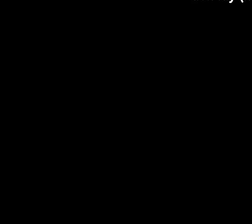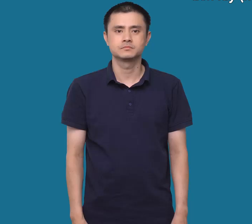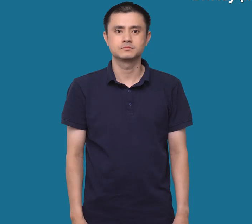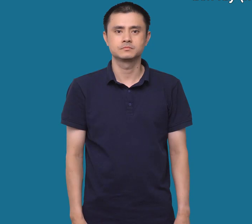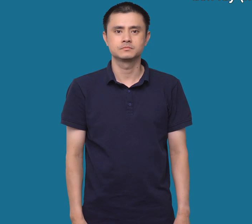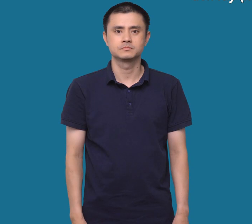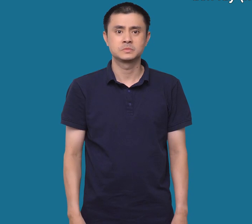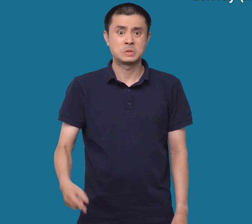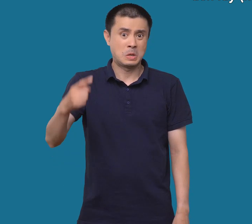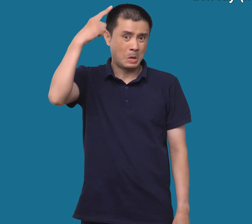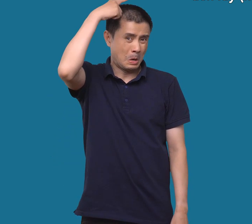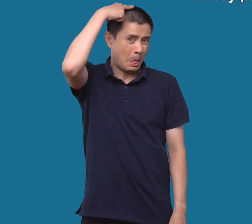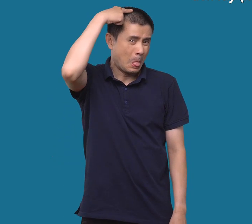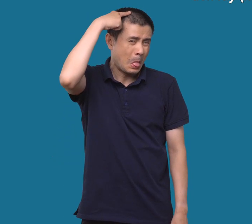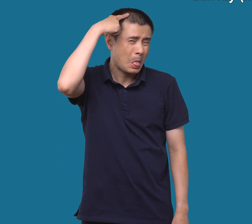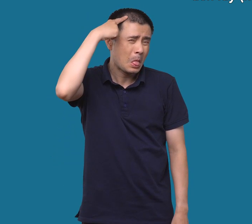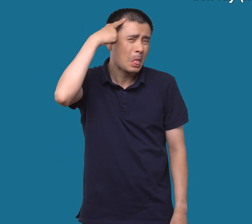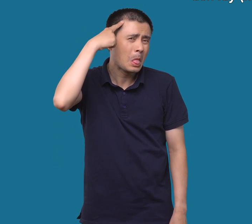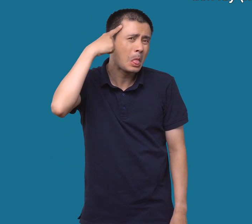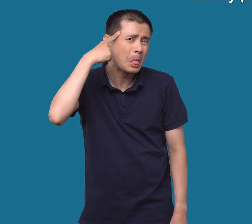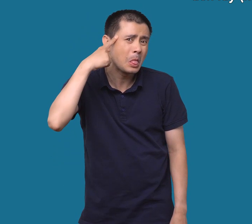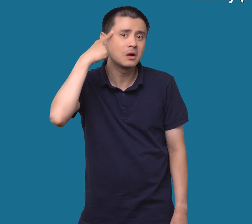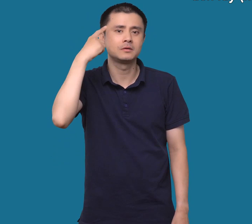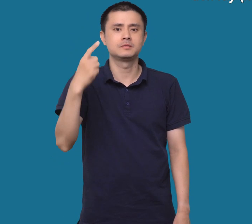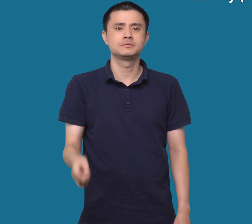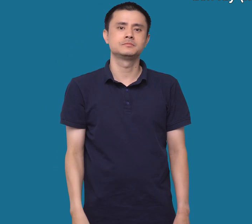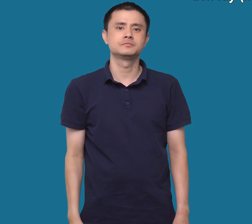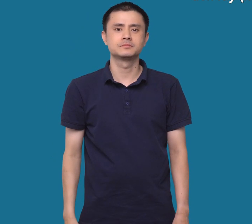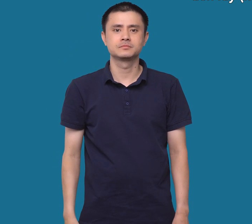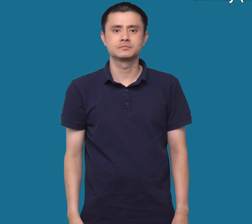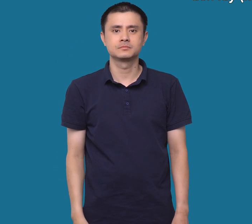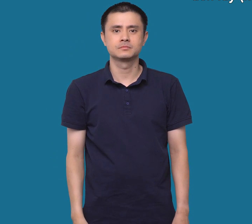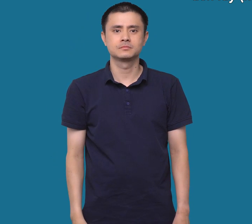đen láy (như đen nhánh)